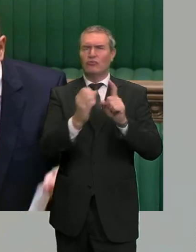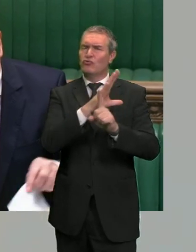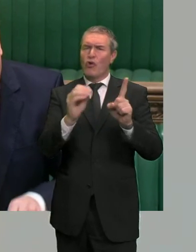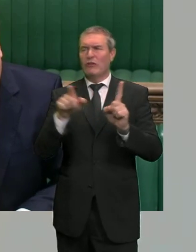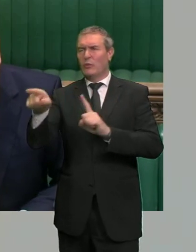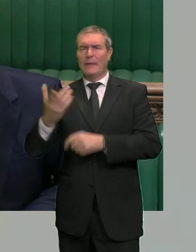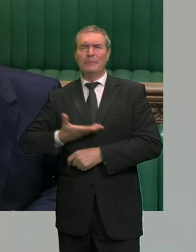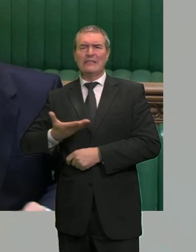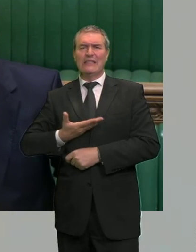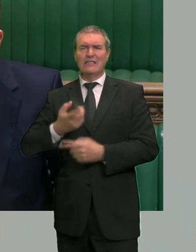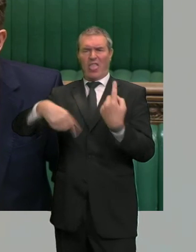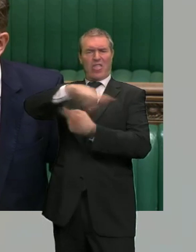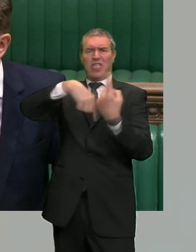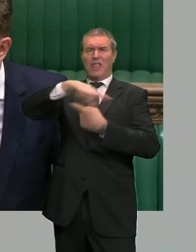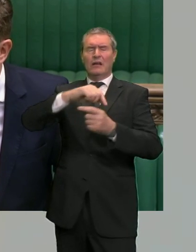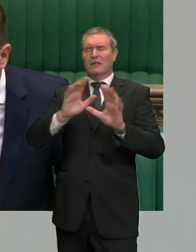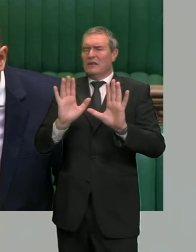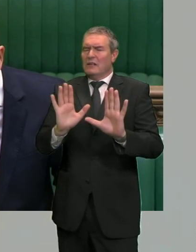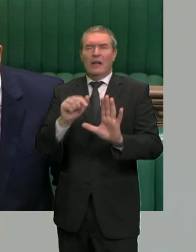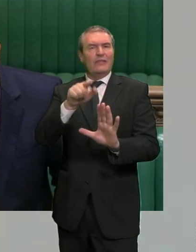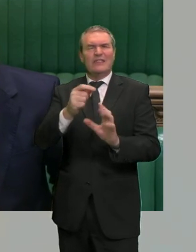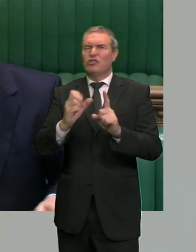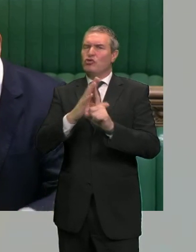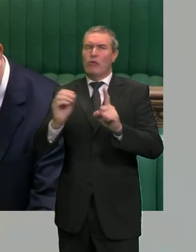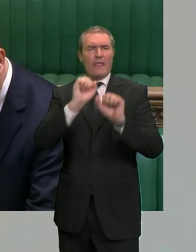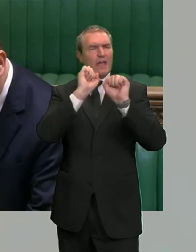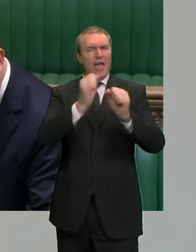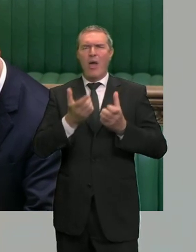It is now so ingrained in this Conservative Government.